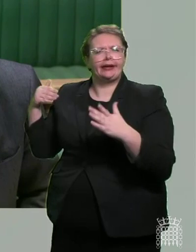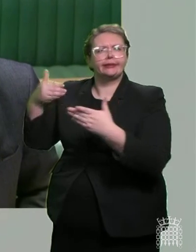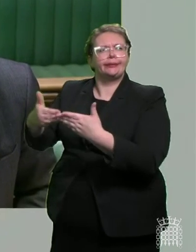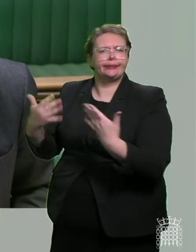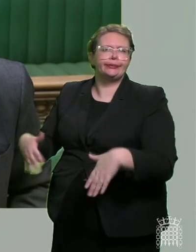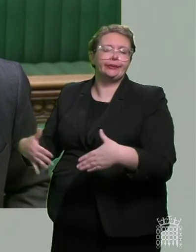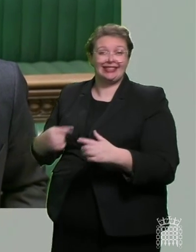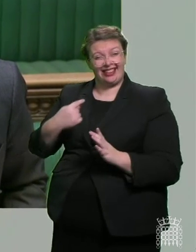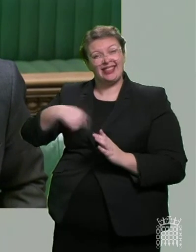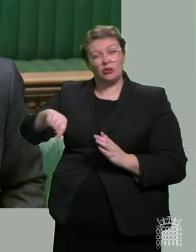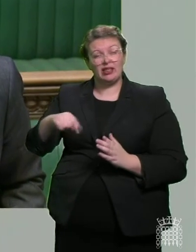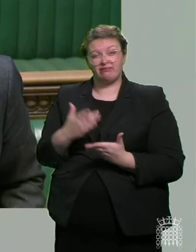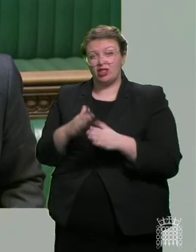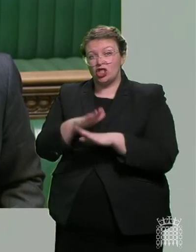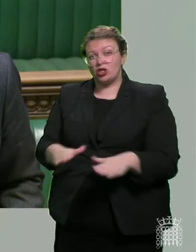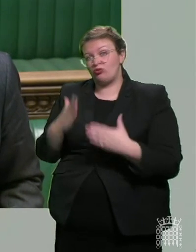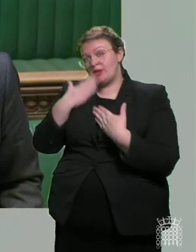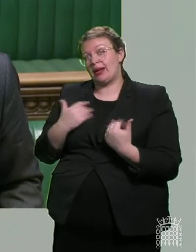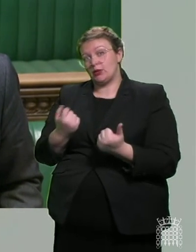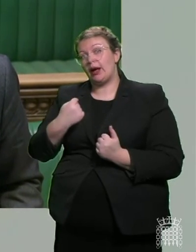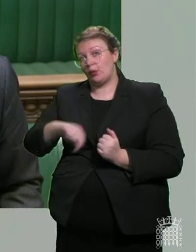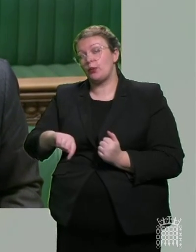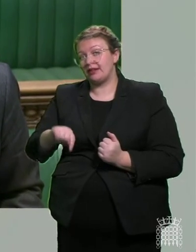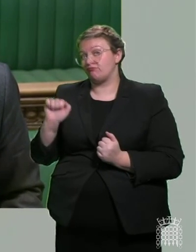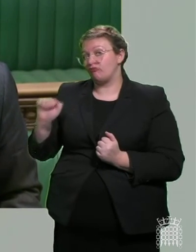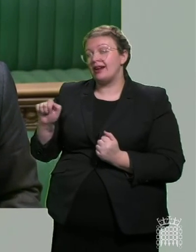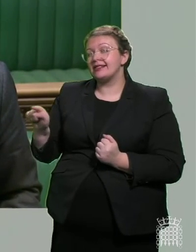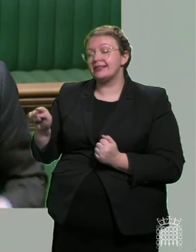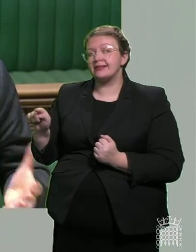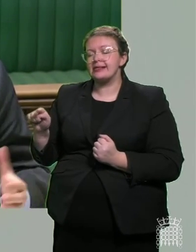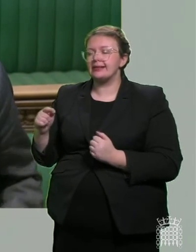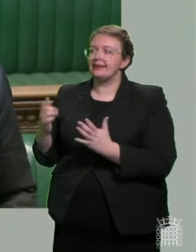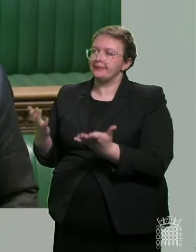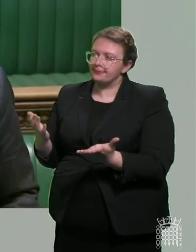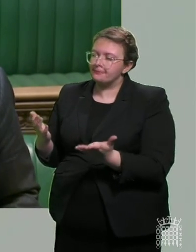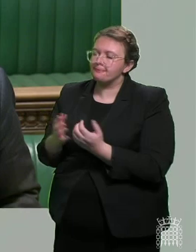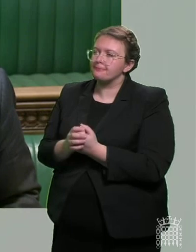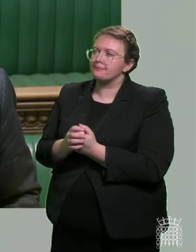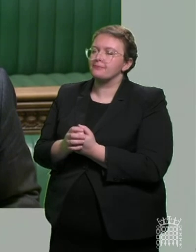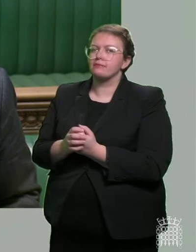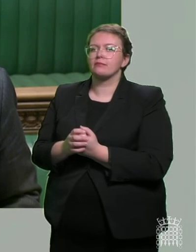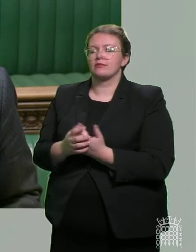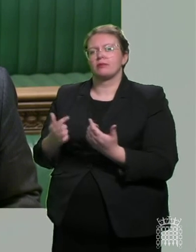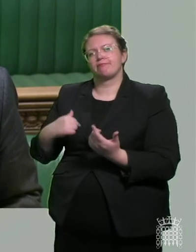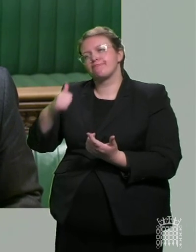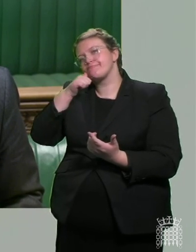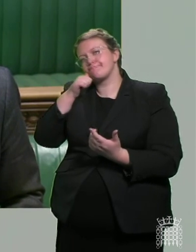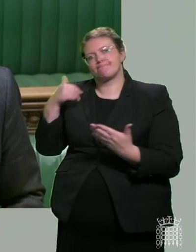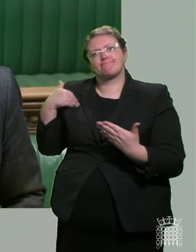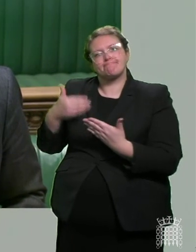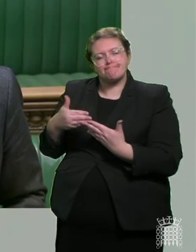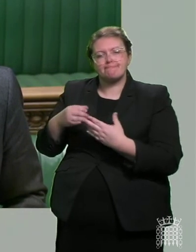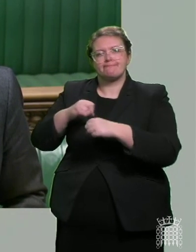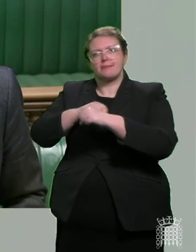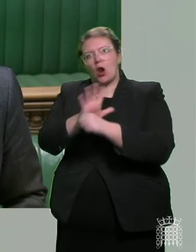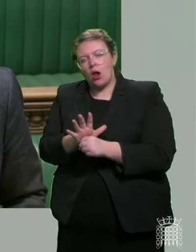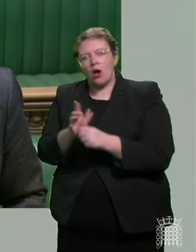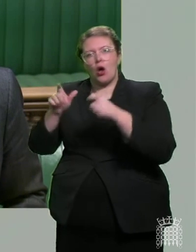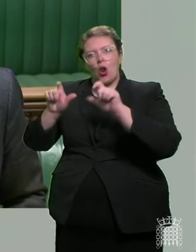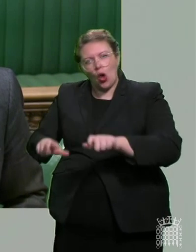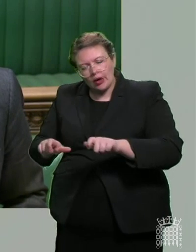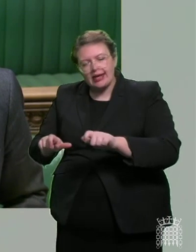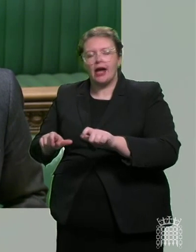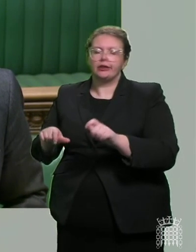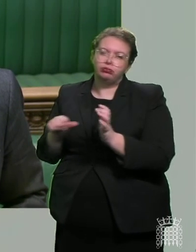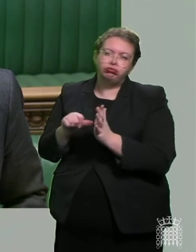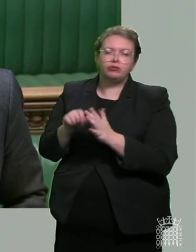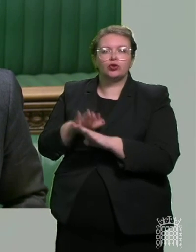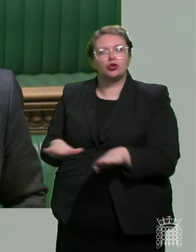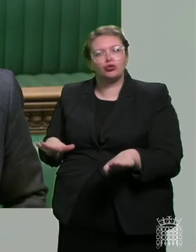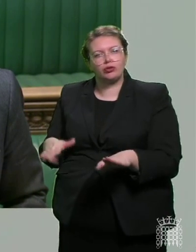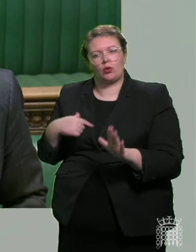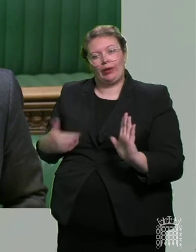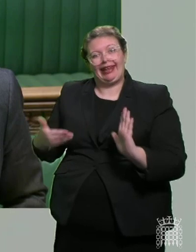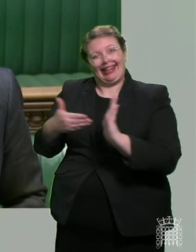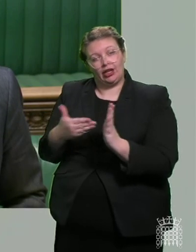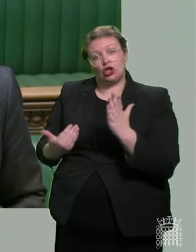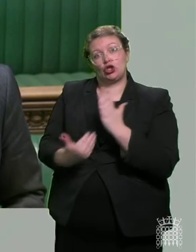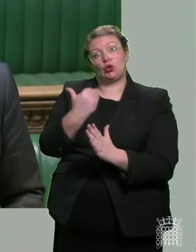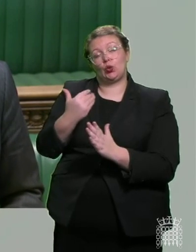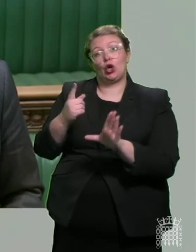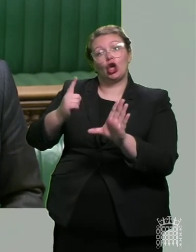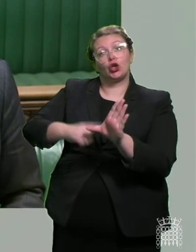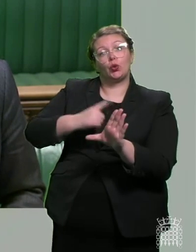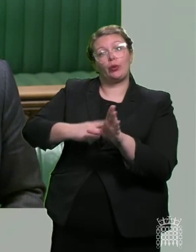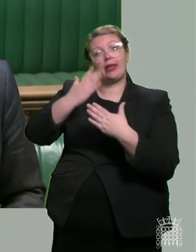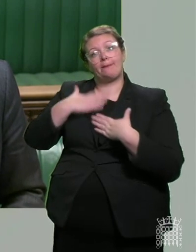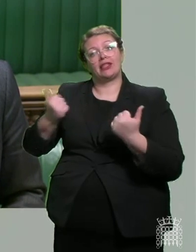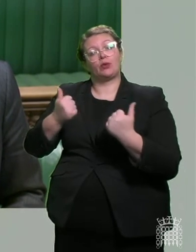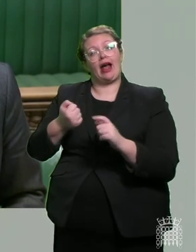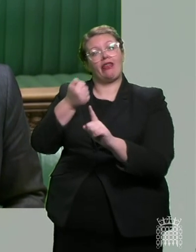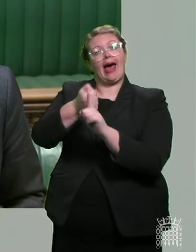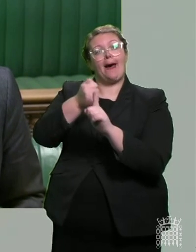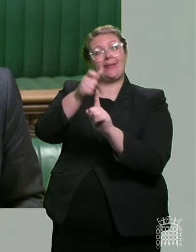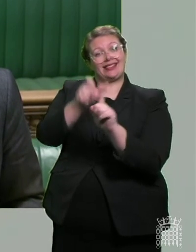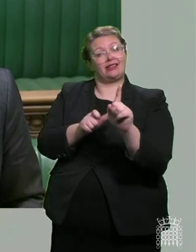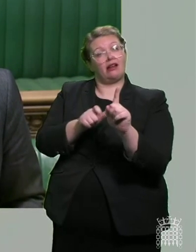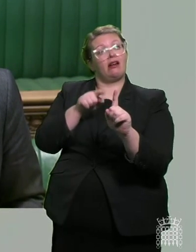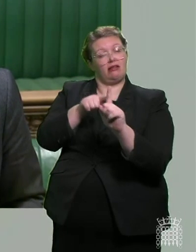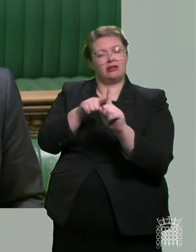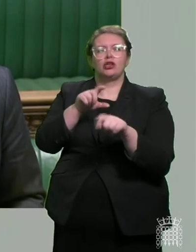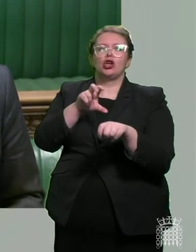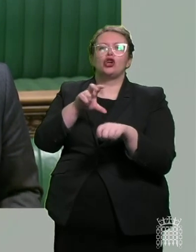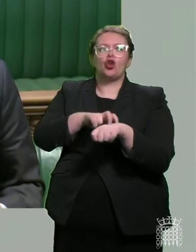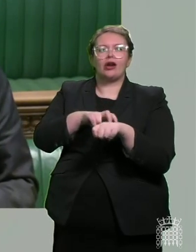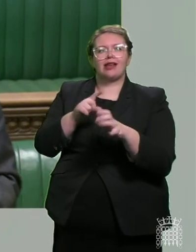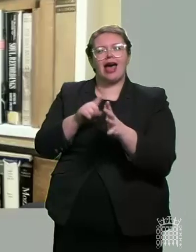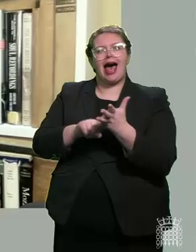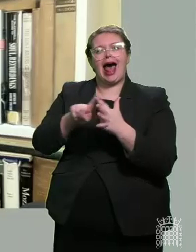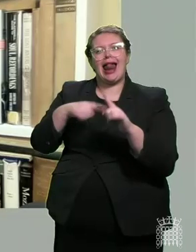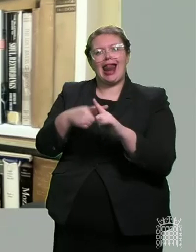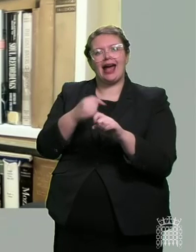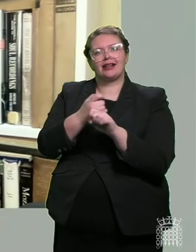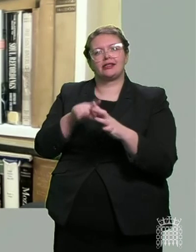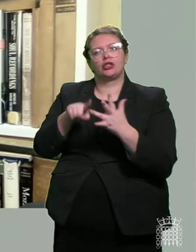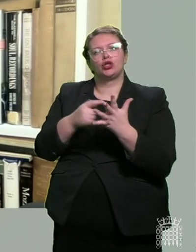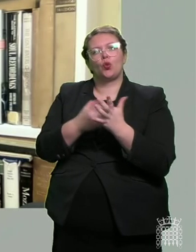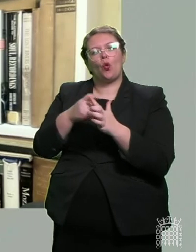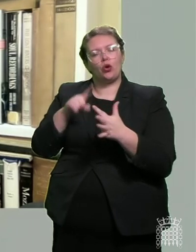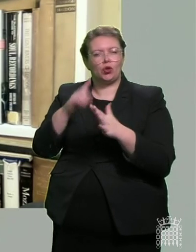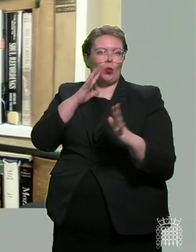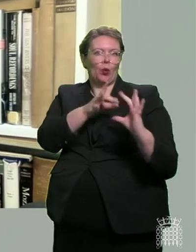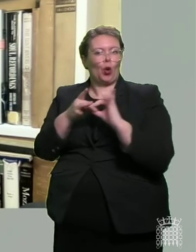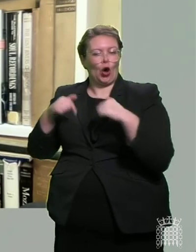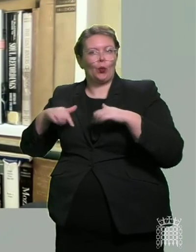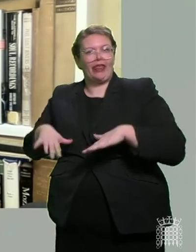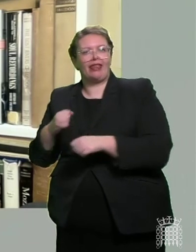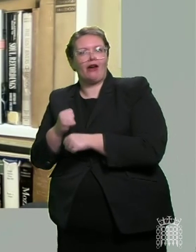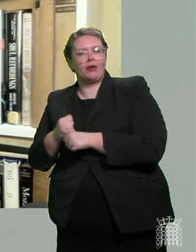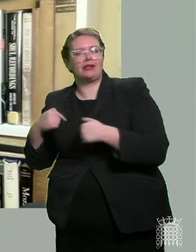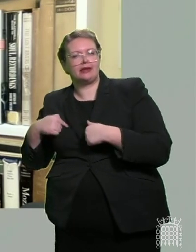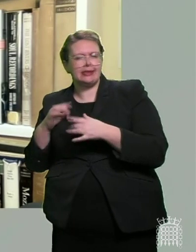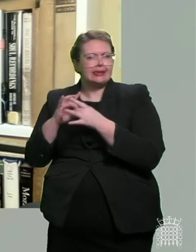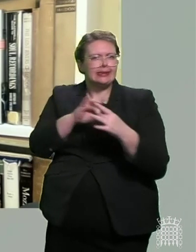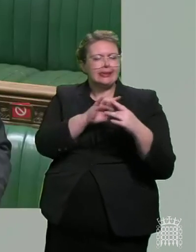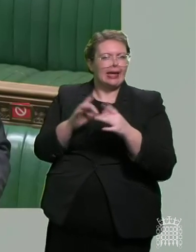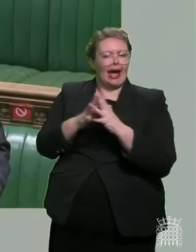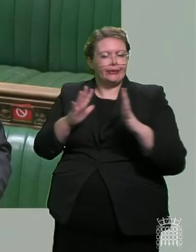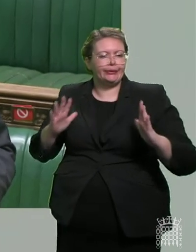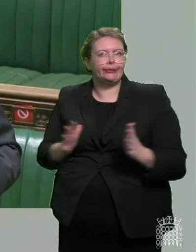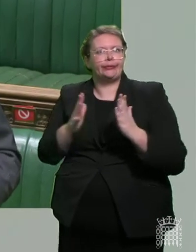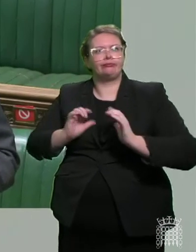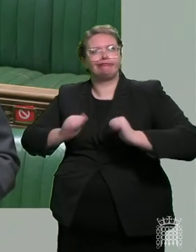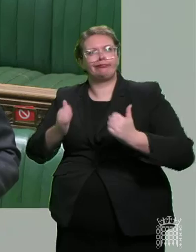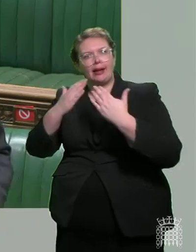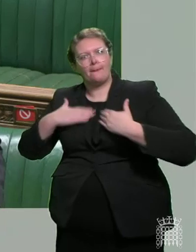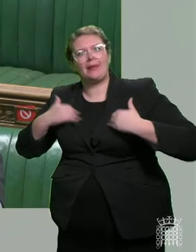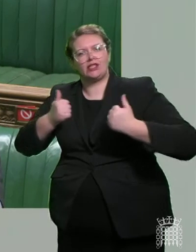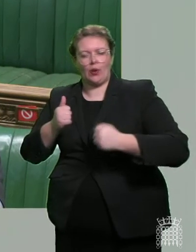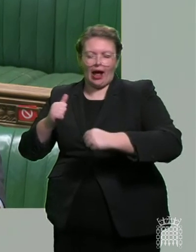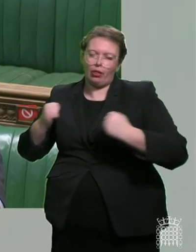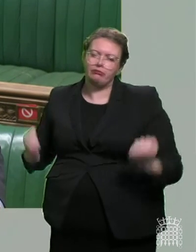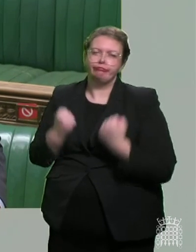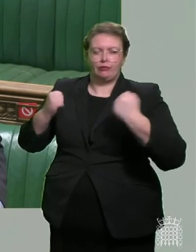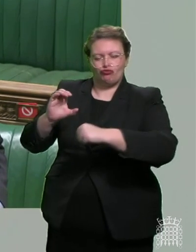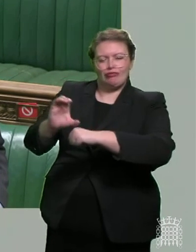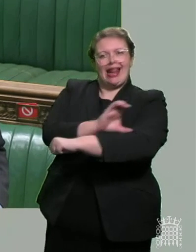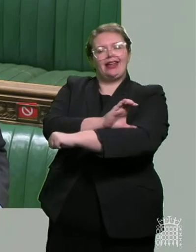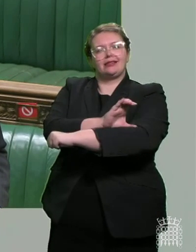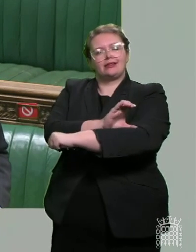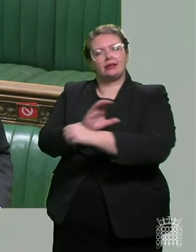It is Children’s Mental Health Week this week, and partly in recognition of the extent of the problem and the issue across the whole of the country, we have announced a new youth mental health ambassador, Dr Alex George, who will be working with the Government to underline the importance of mental health resilience and making everybody in our country